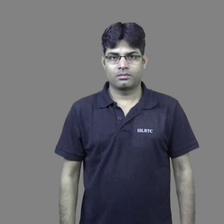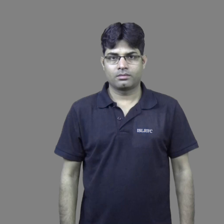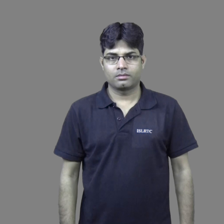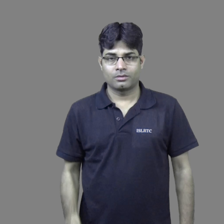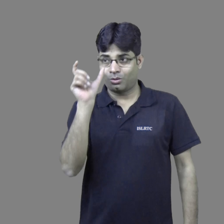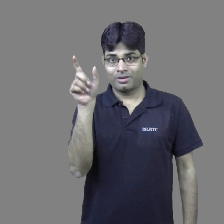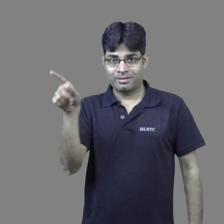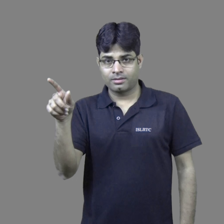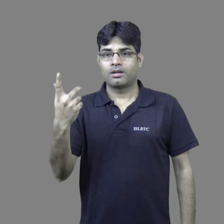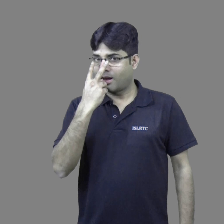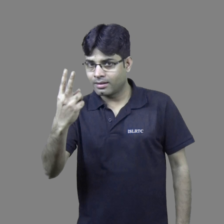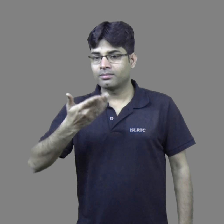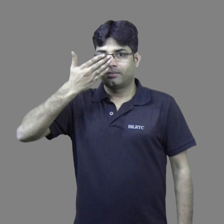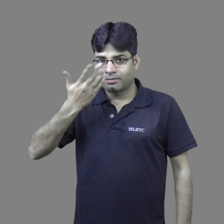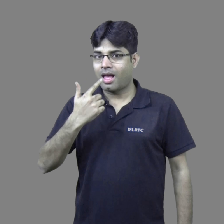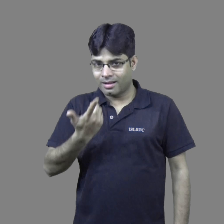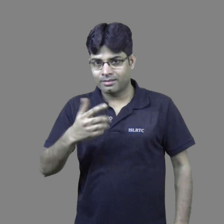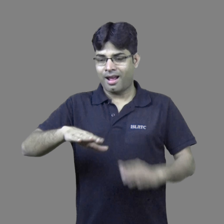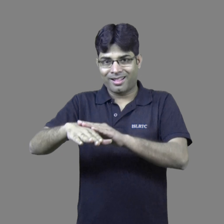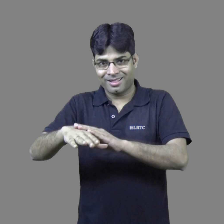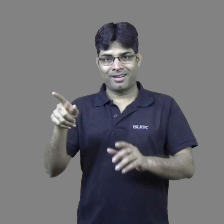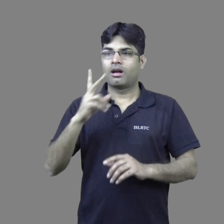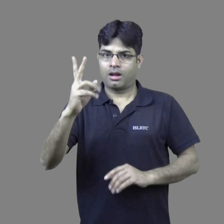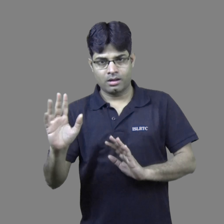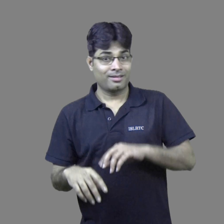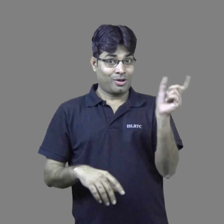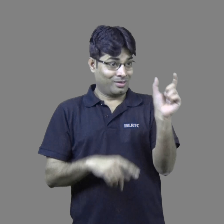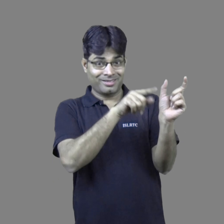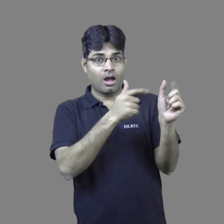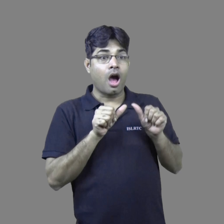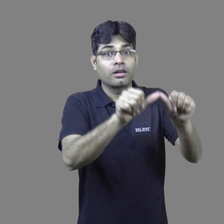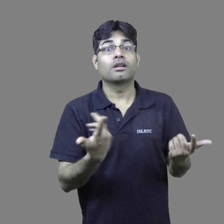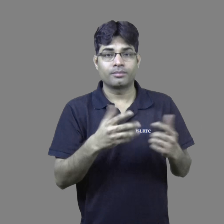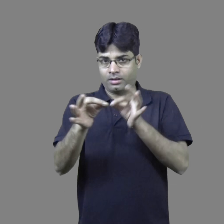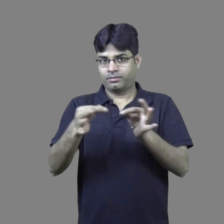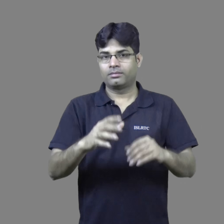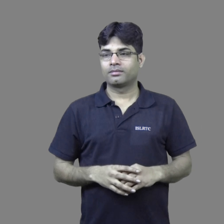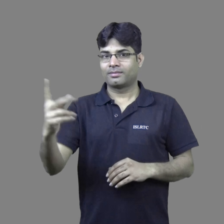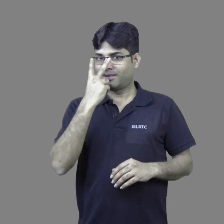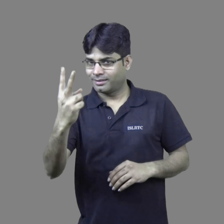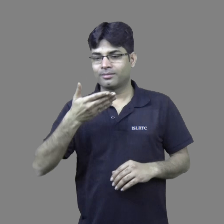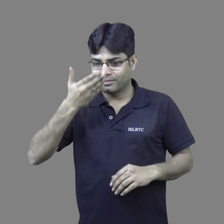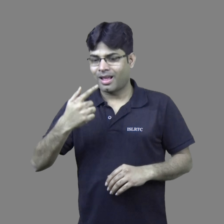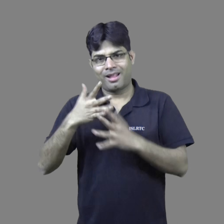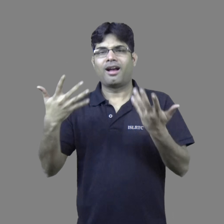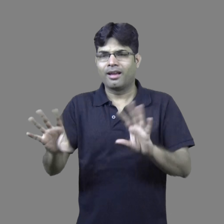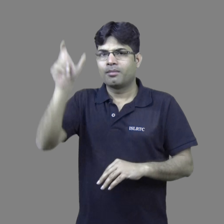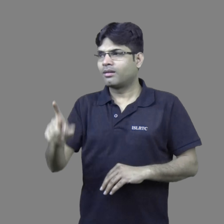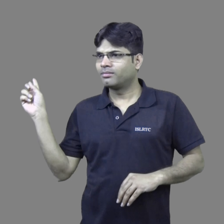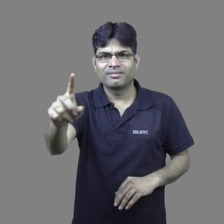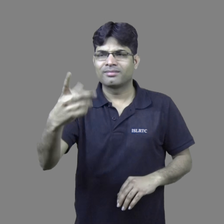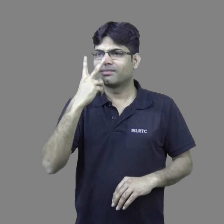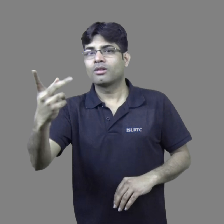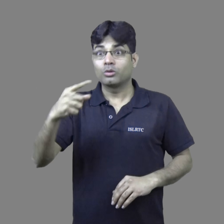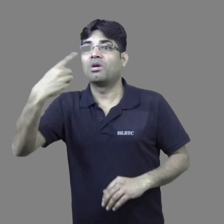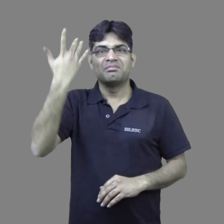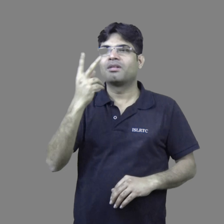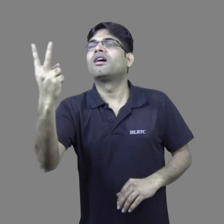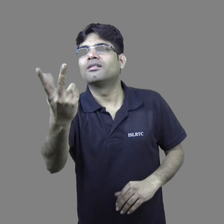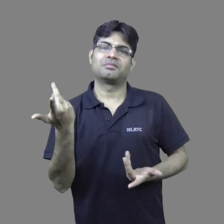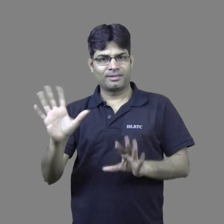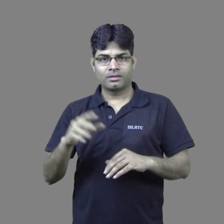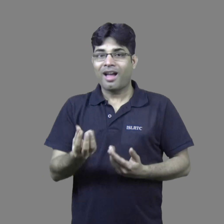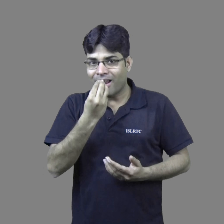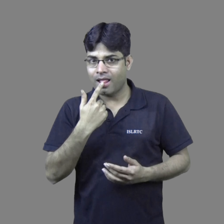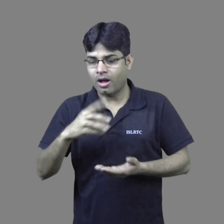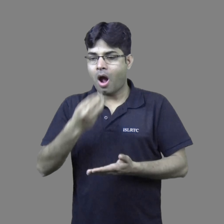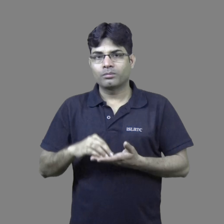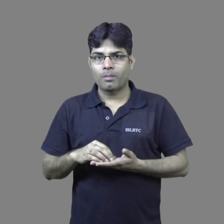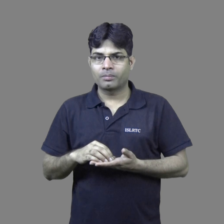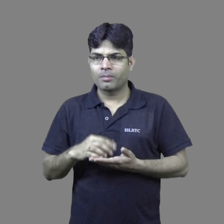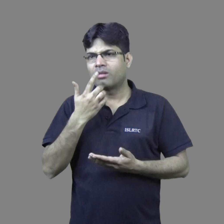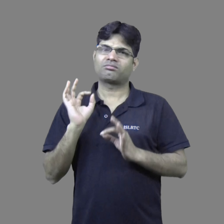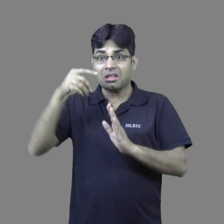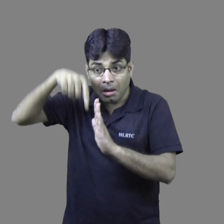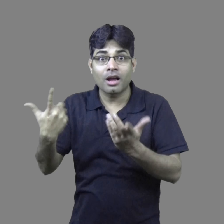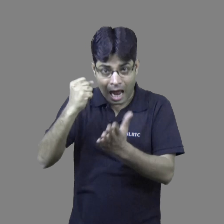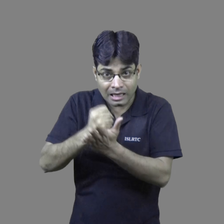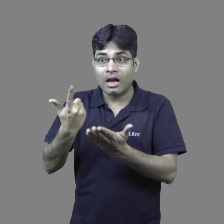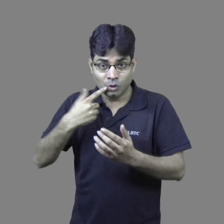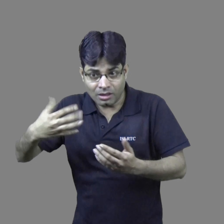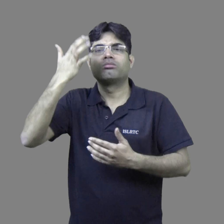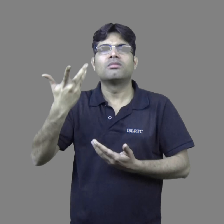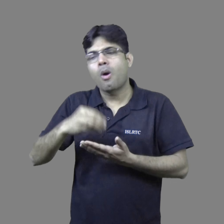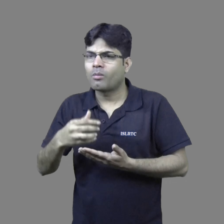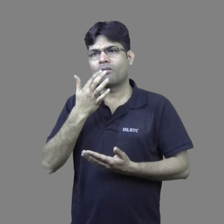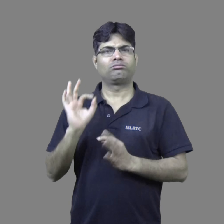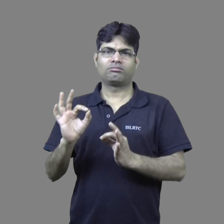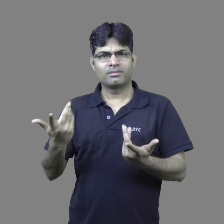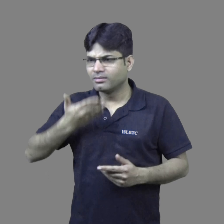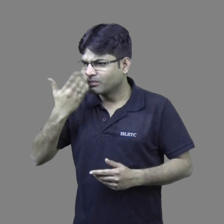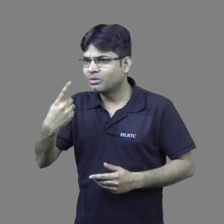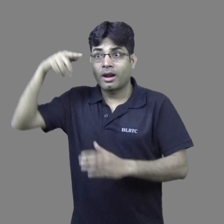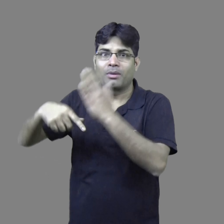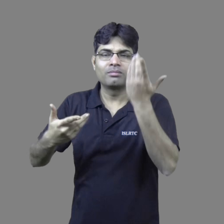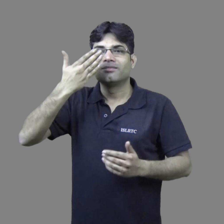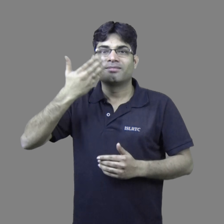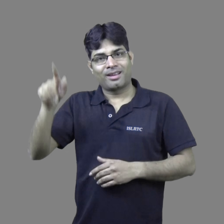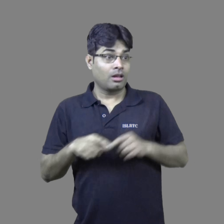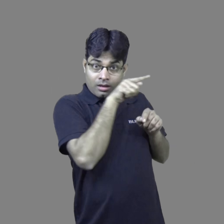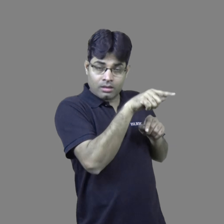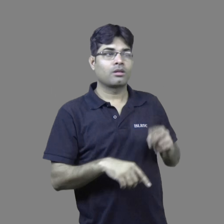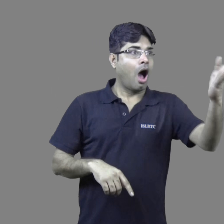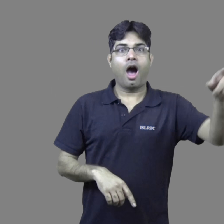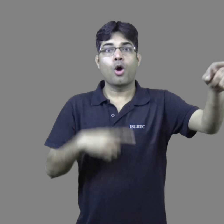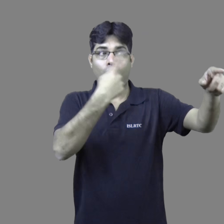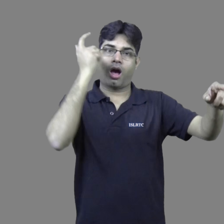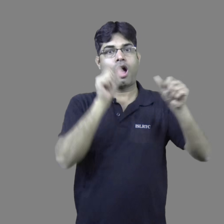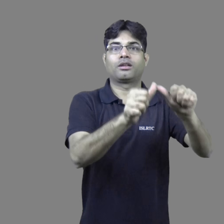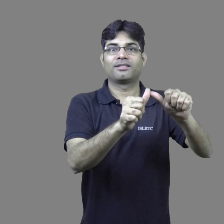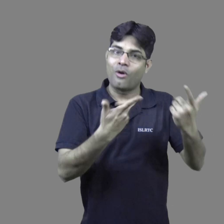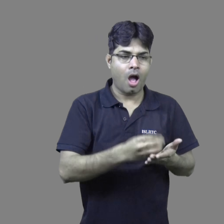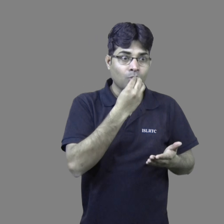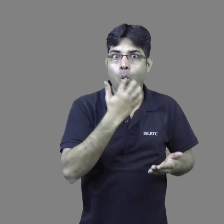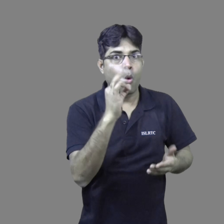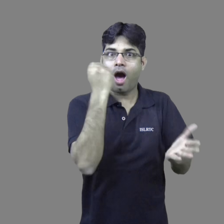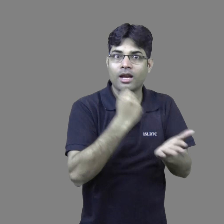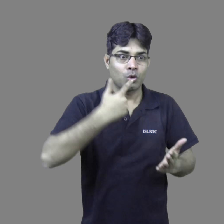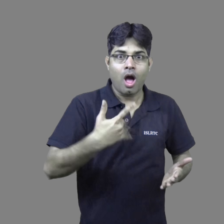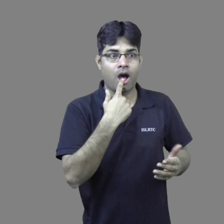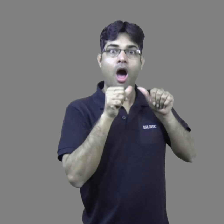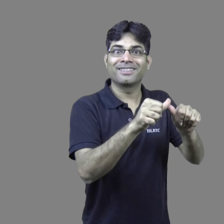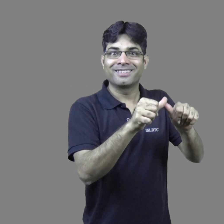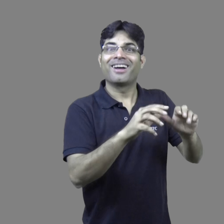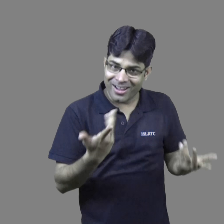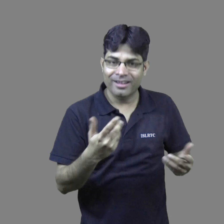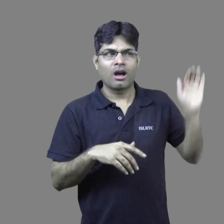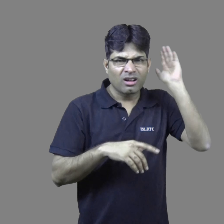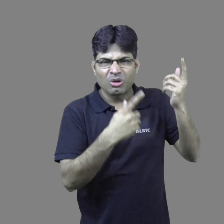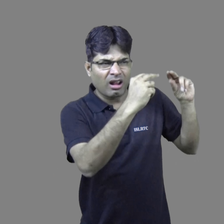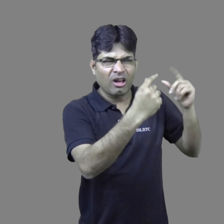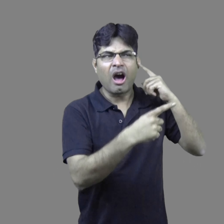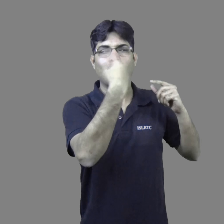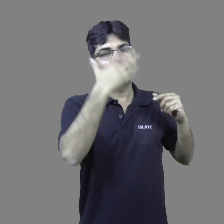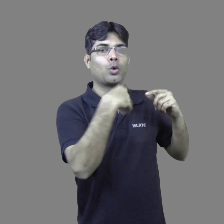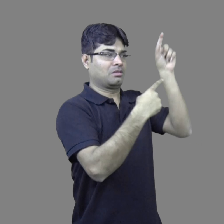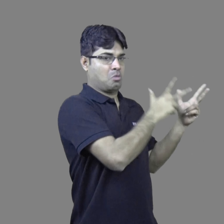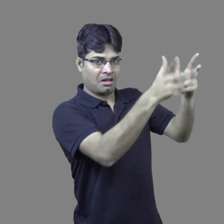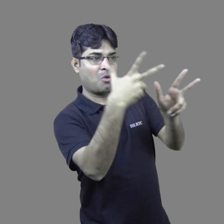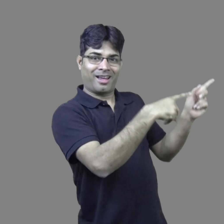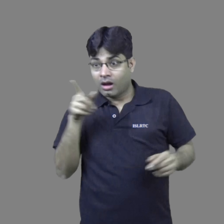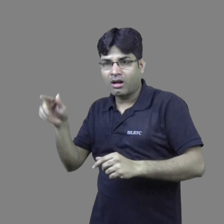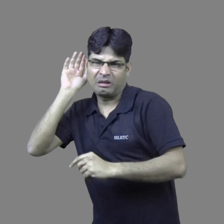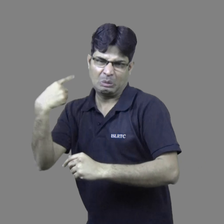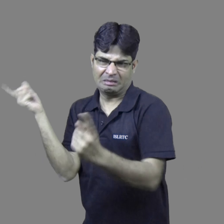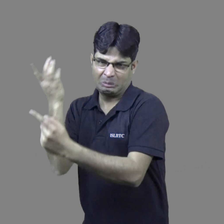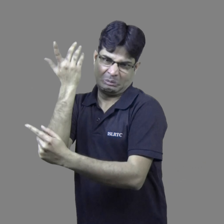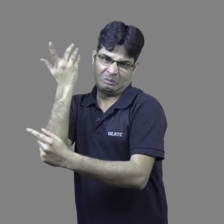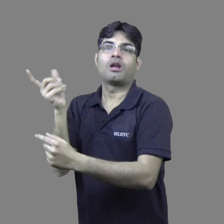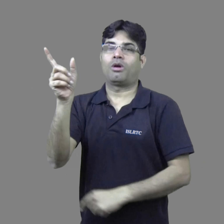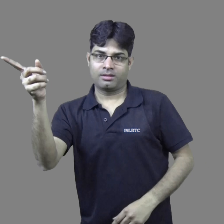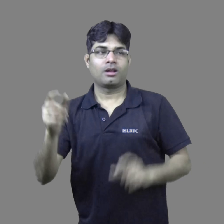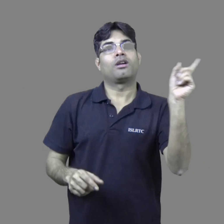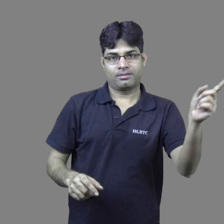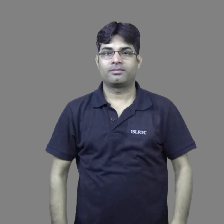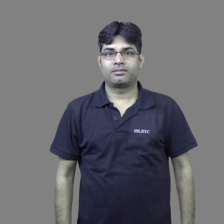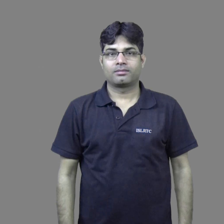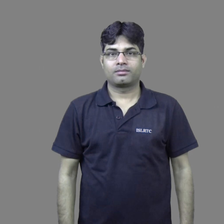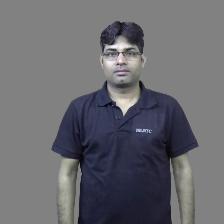Perception